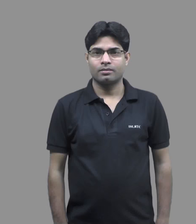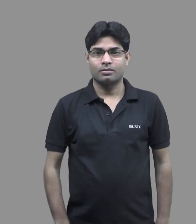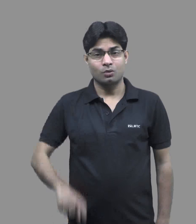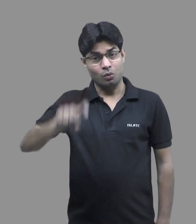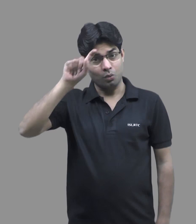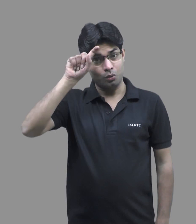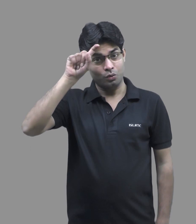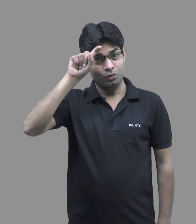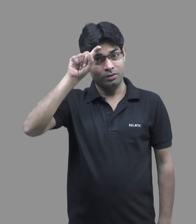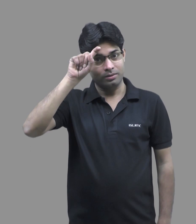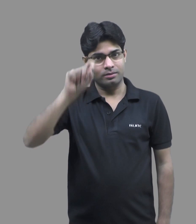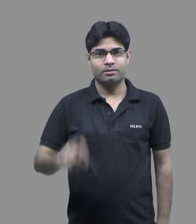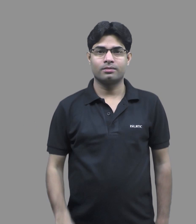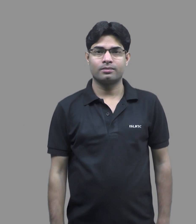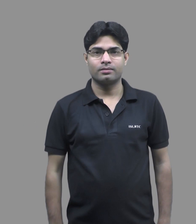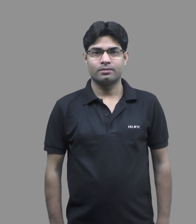Gujarati